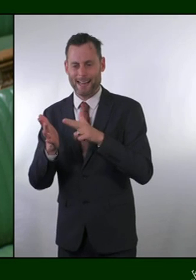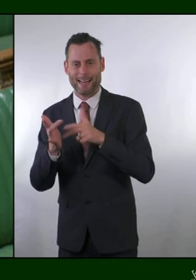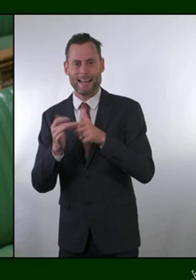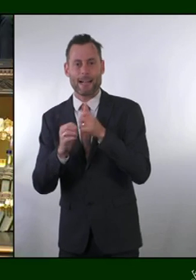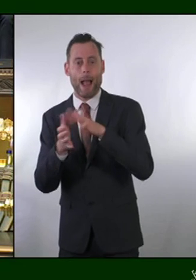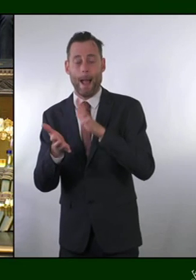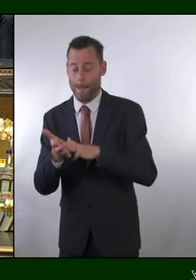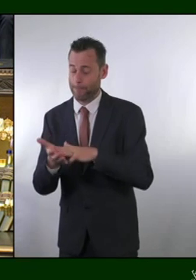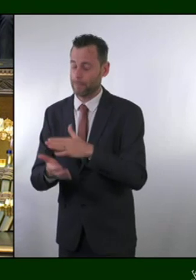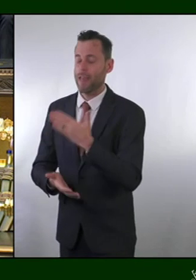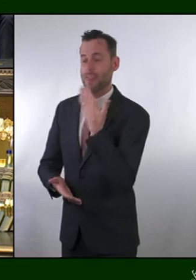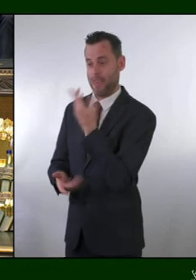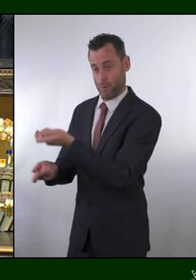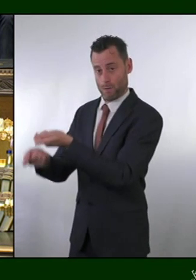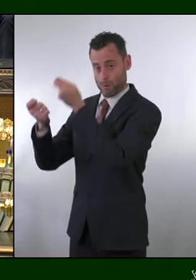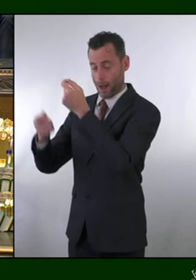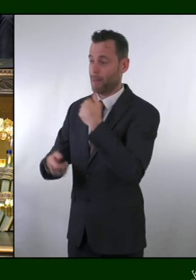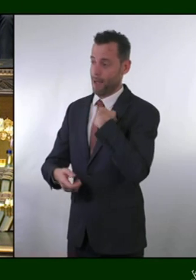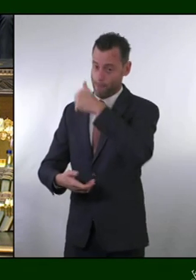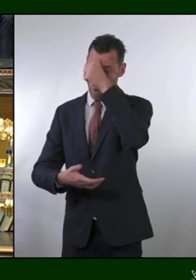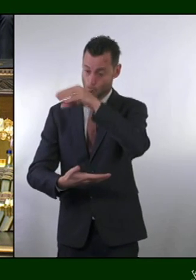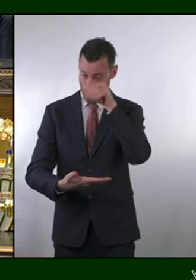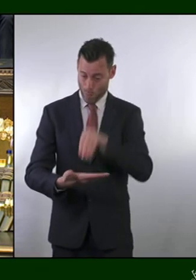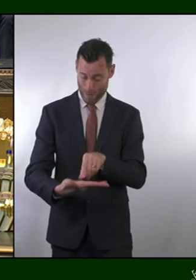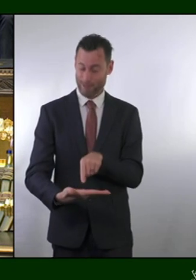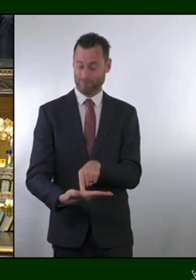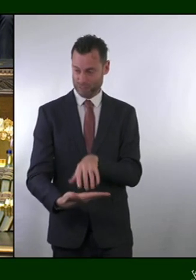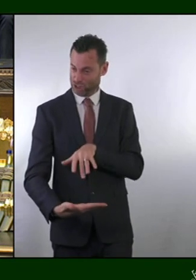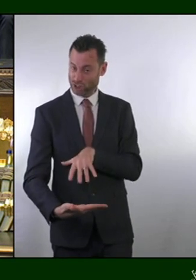It is registered, but my hon.